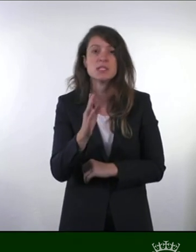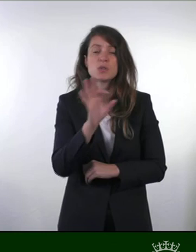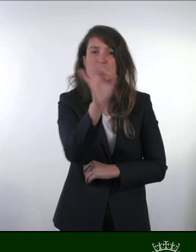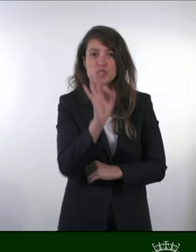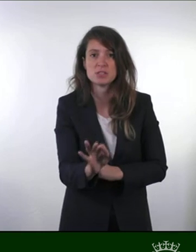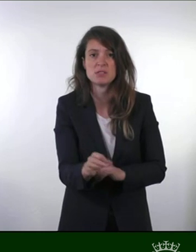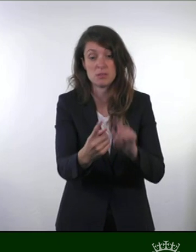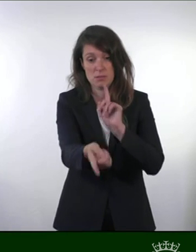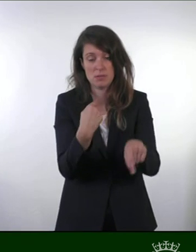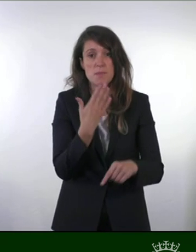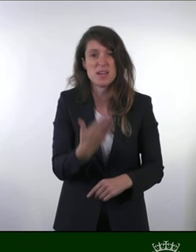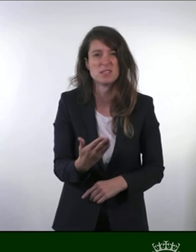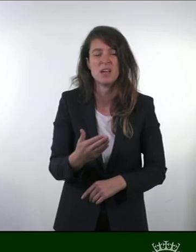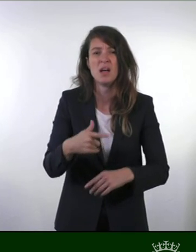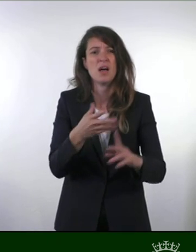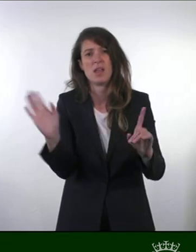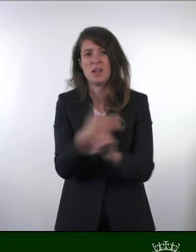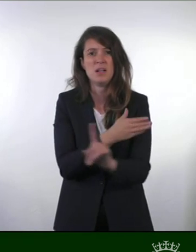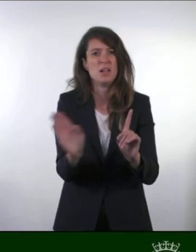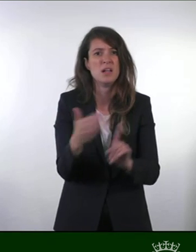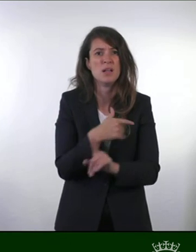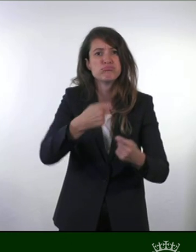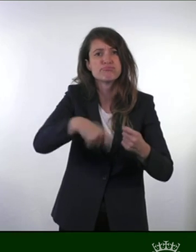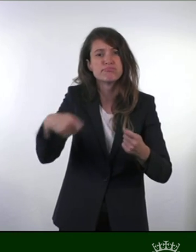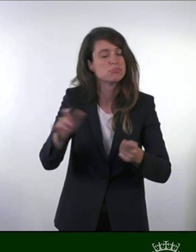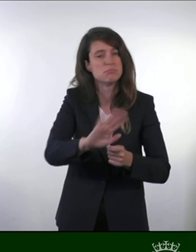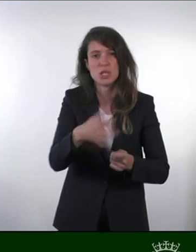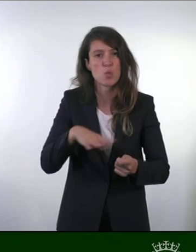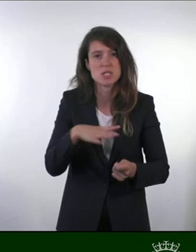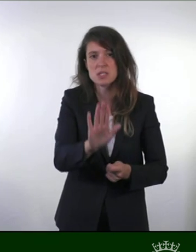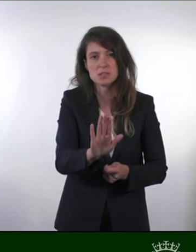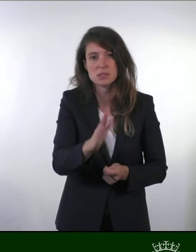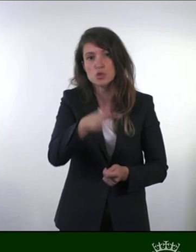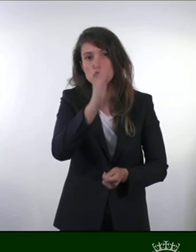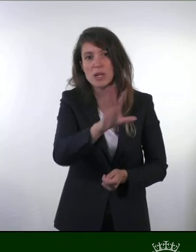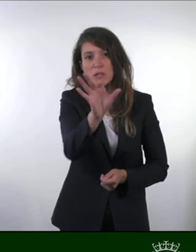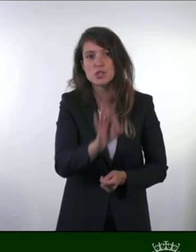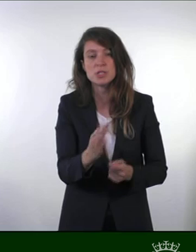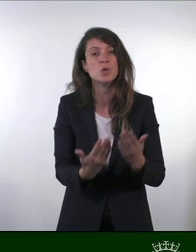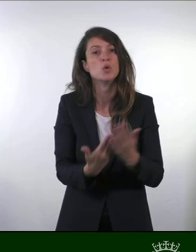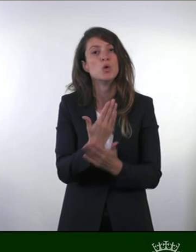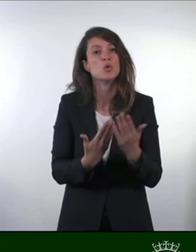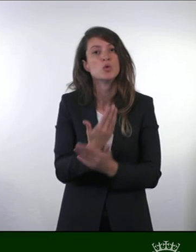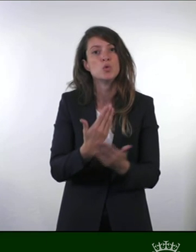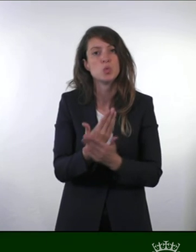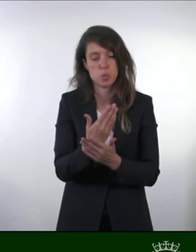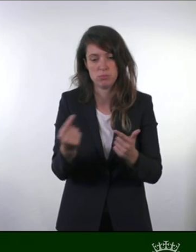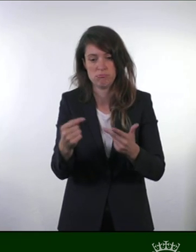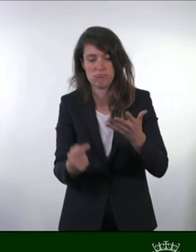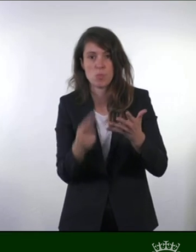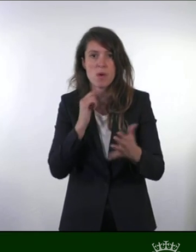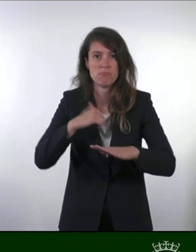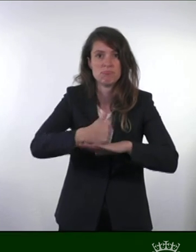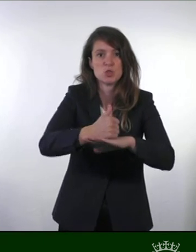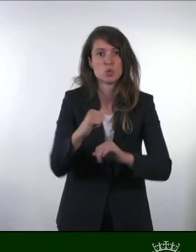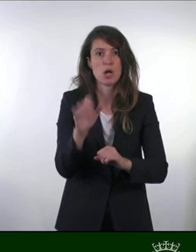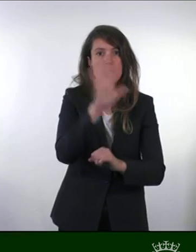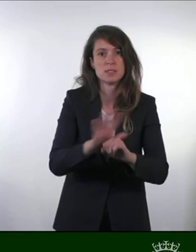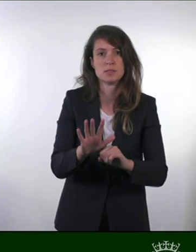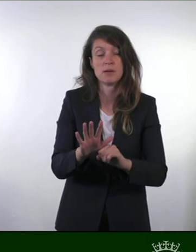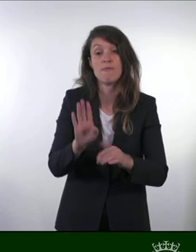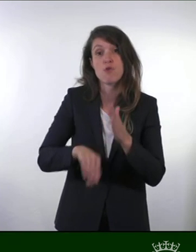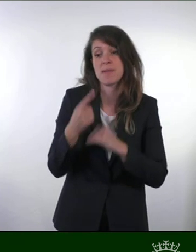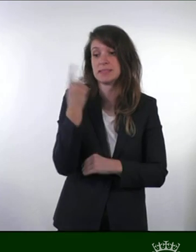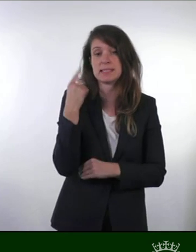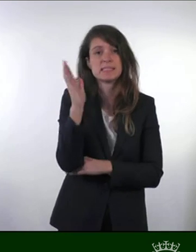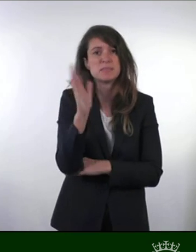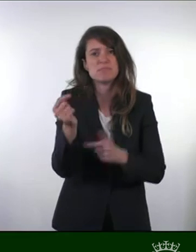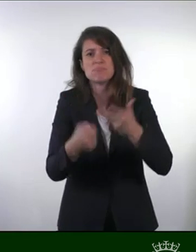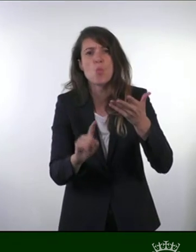I do not want the usual waffle. It is a straightforward question: what are the new Barnett consequentials coming to Scotland as a result of yesterday’s speech?